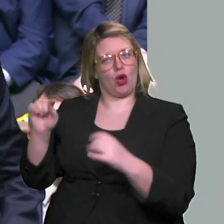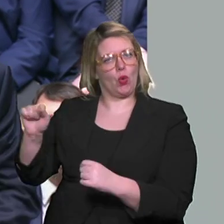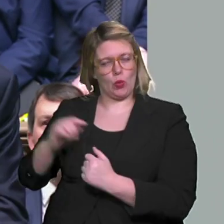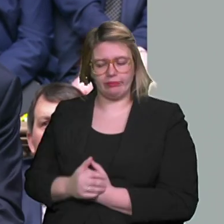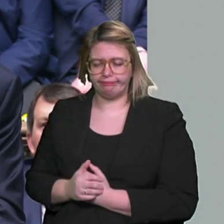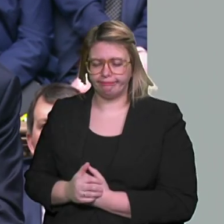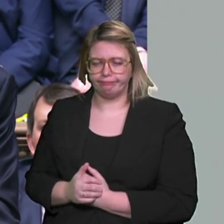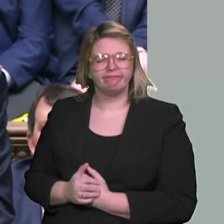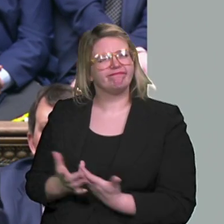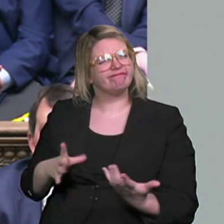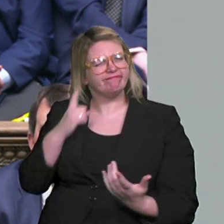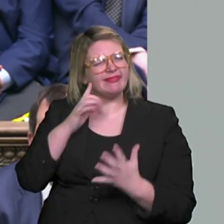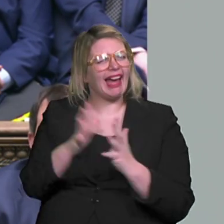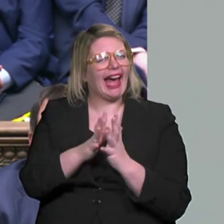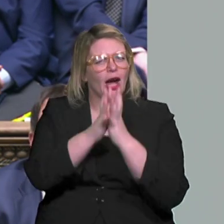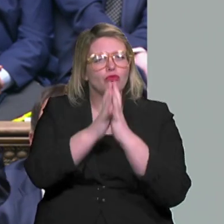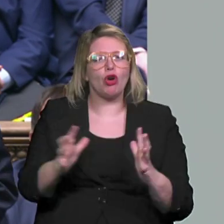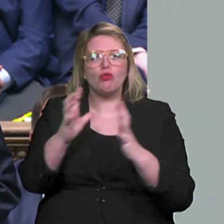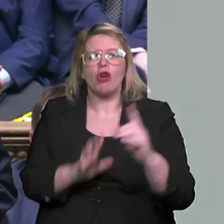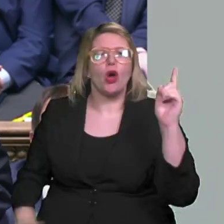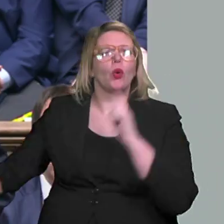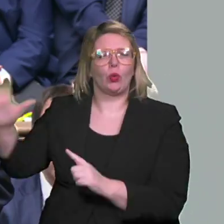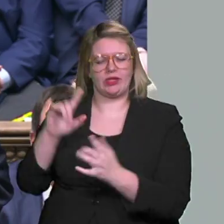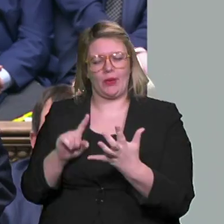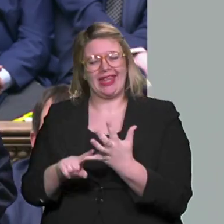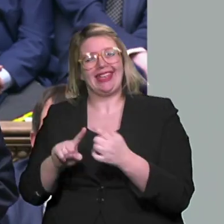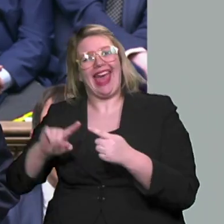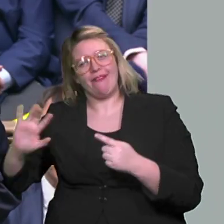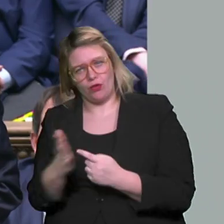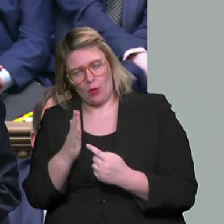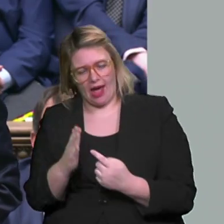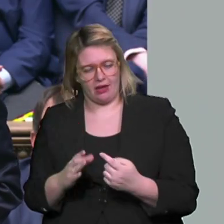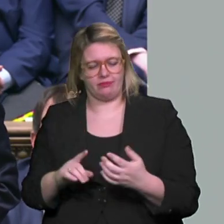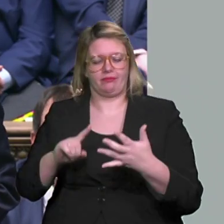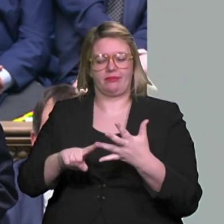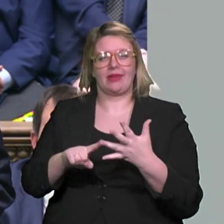We have talked about making that growth happen everywhere, so I now move on to my second E—enterprise.